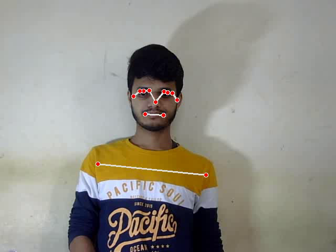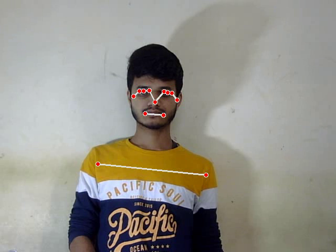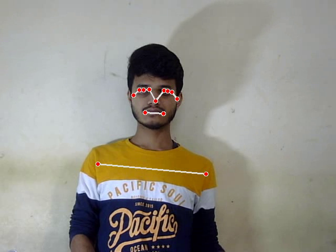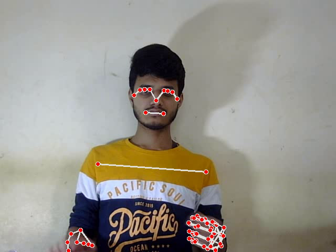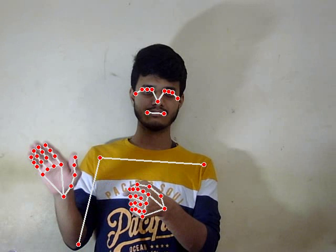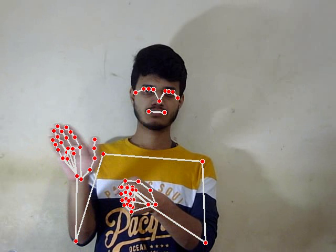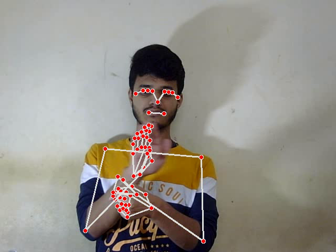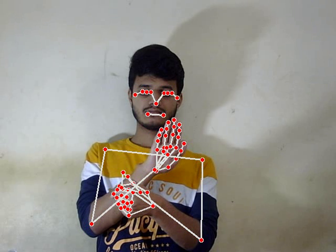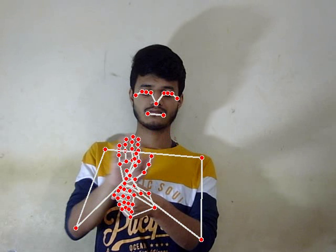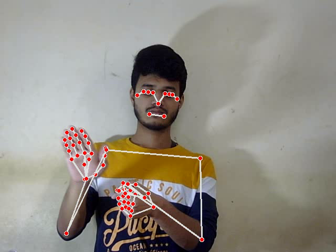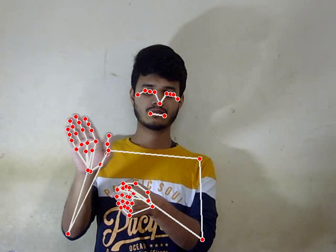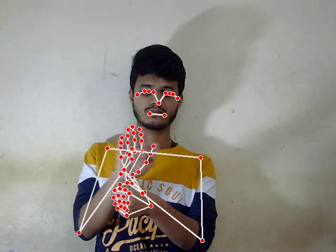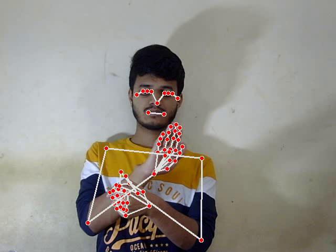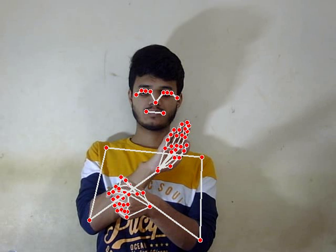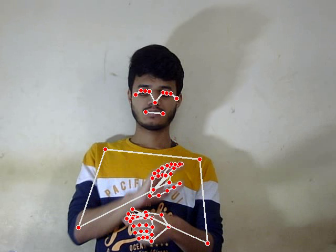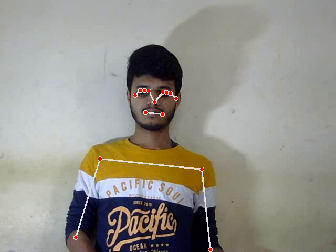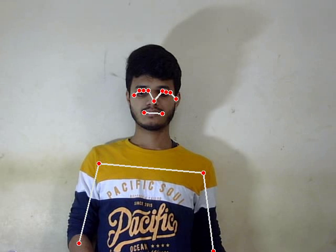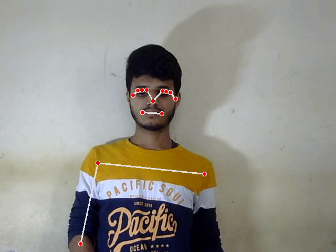busy